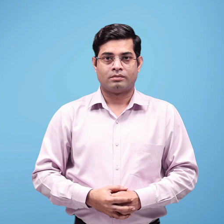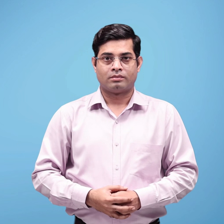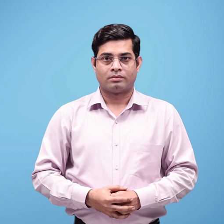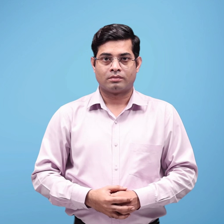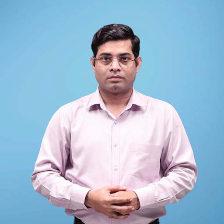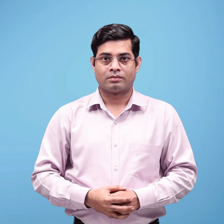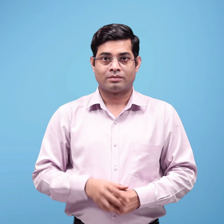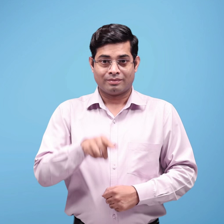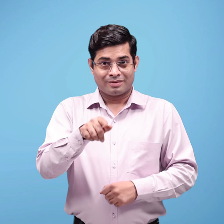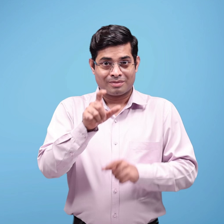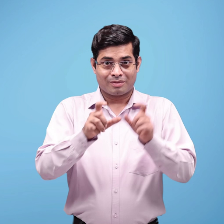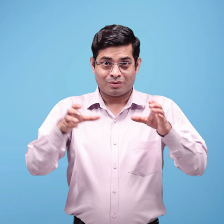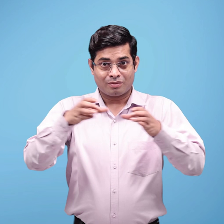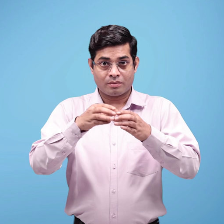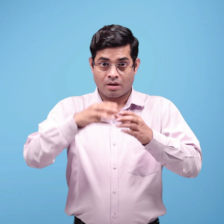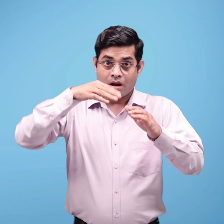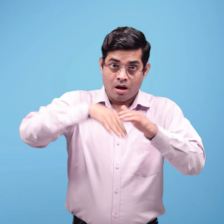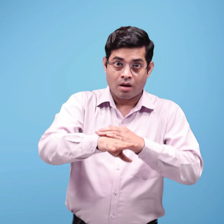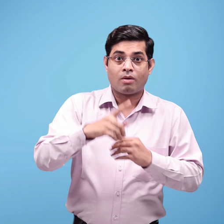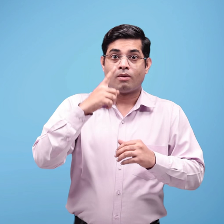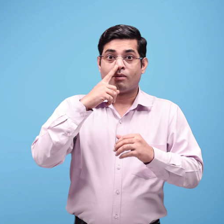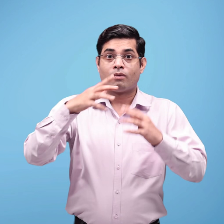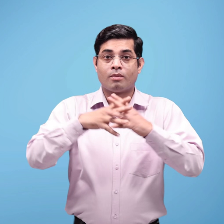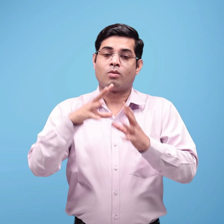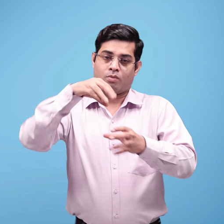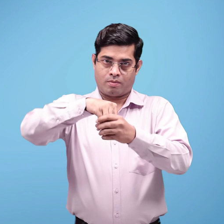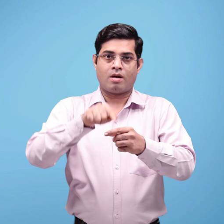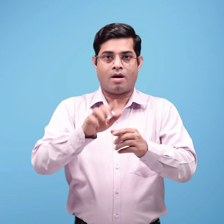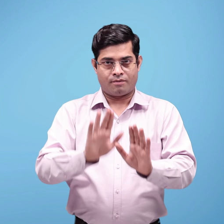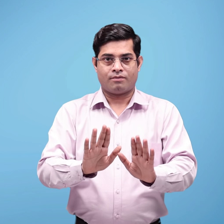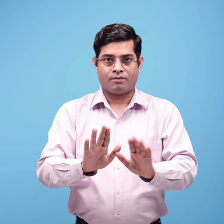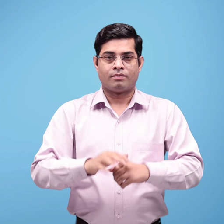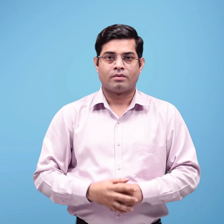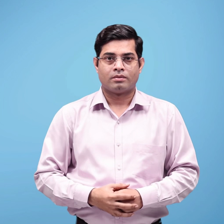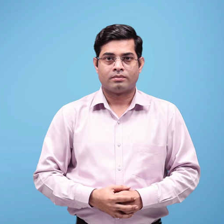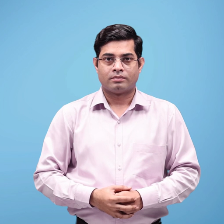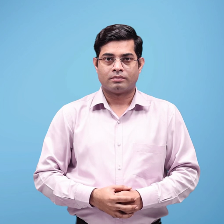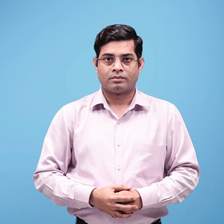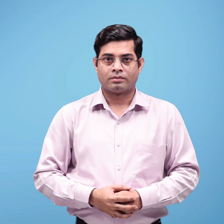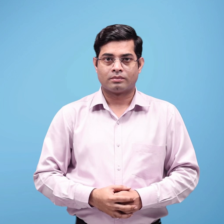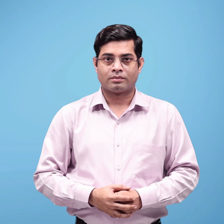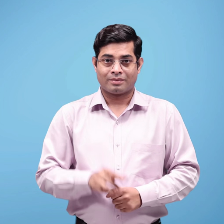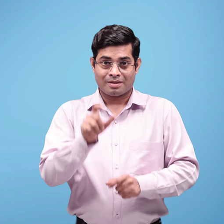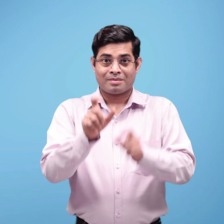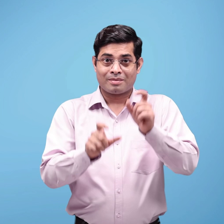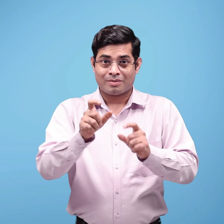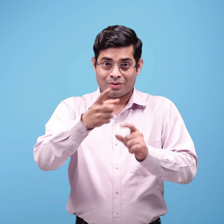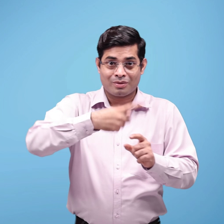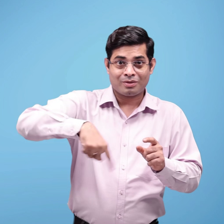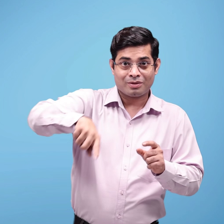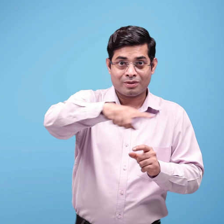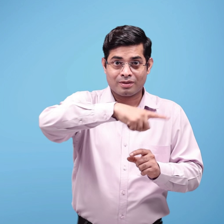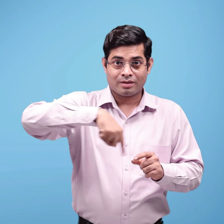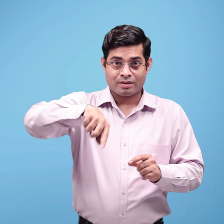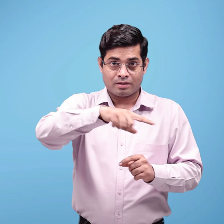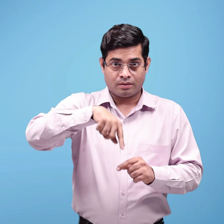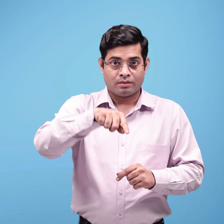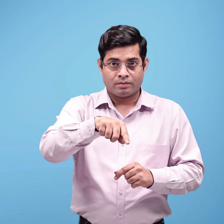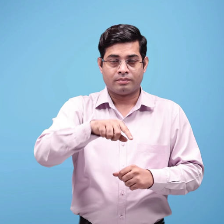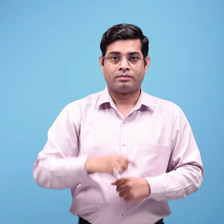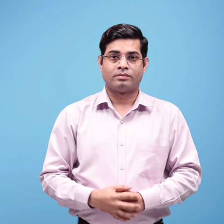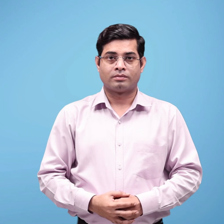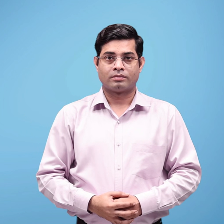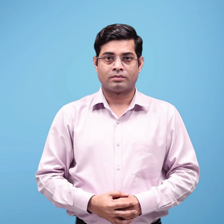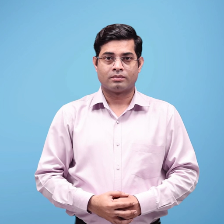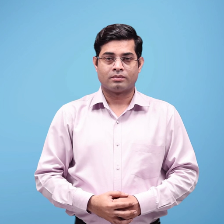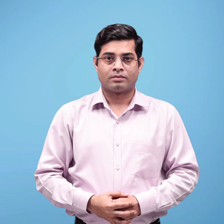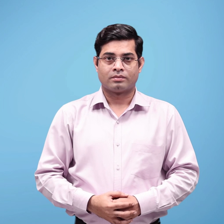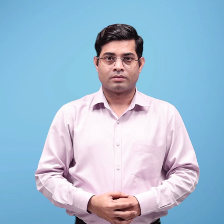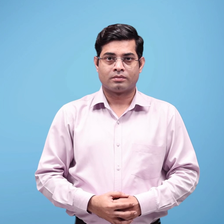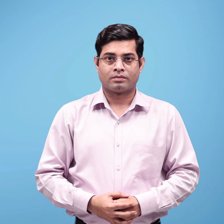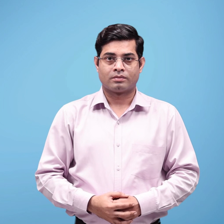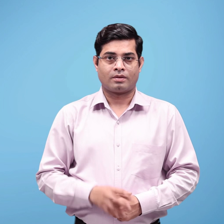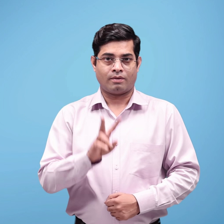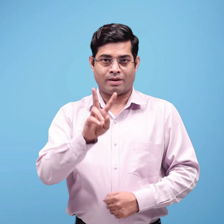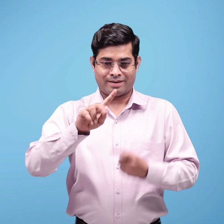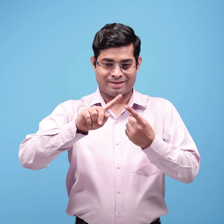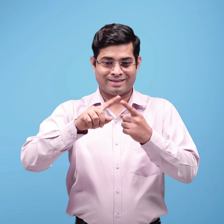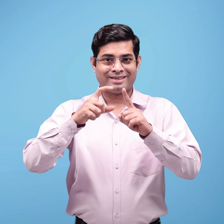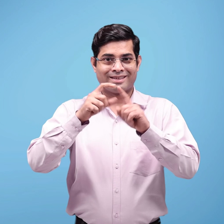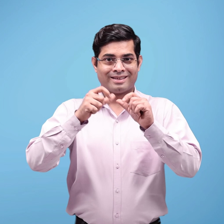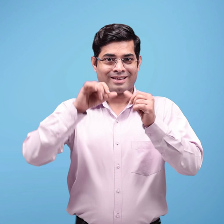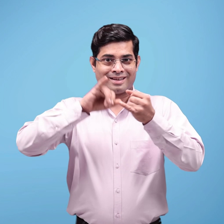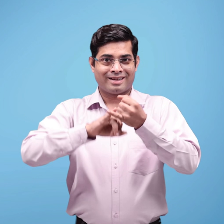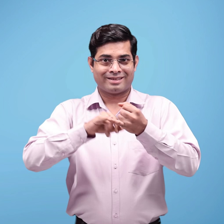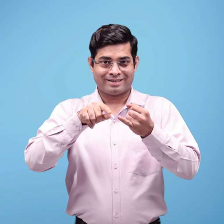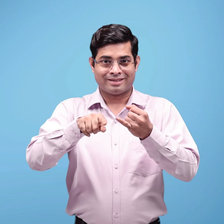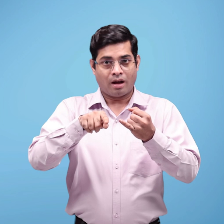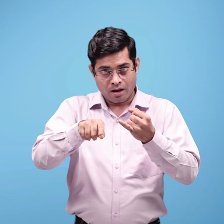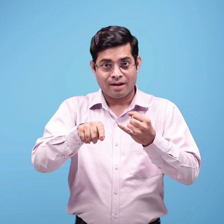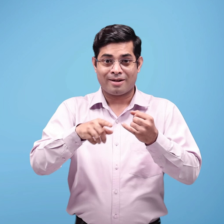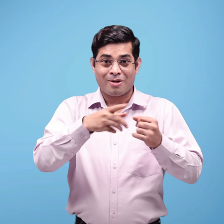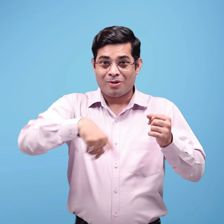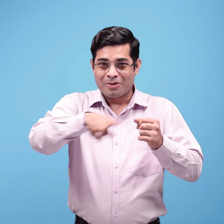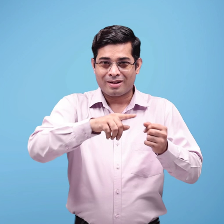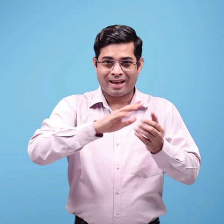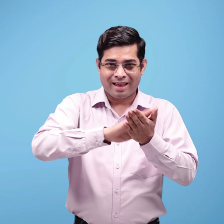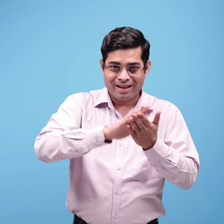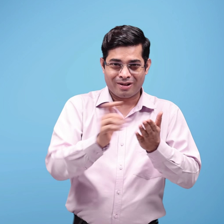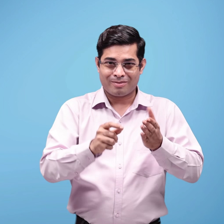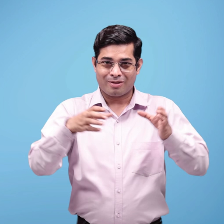Often, women were also grouped with the shudras. They were not allowed to study the Vedas.